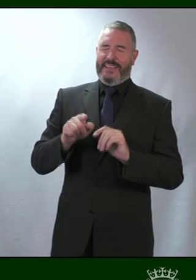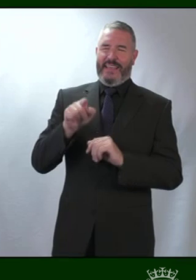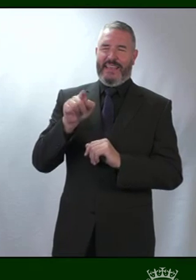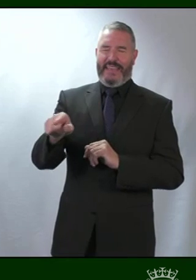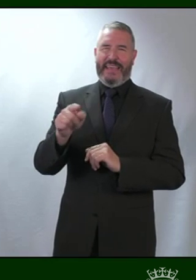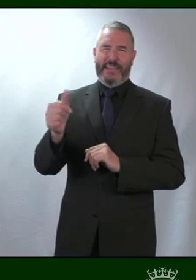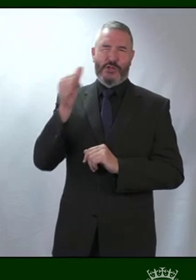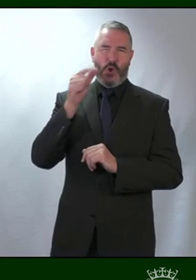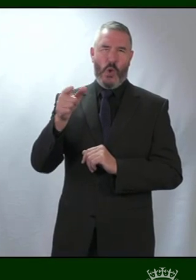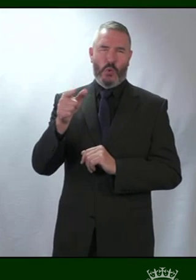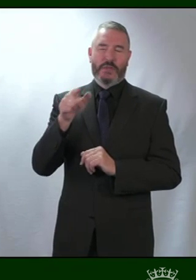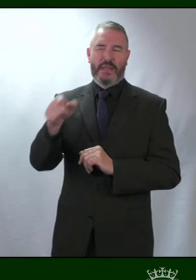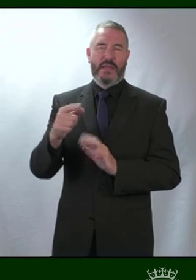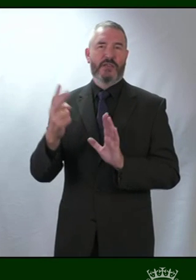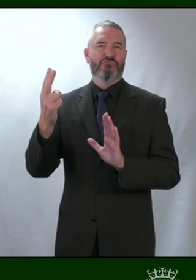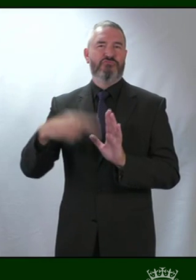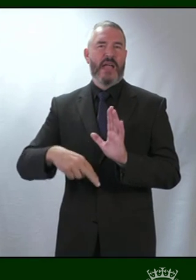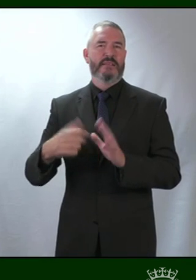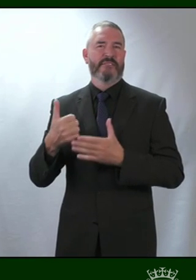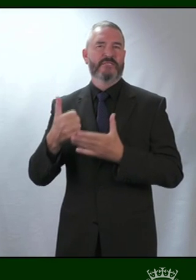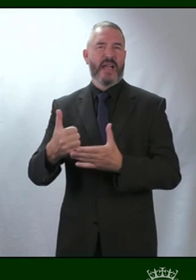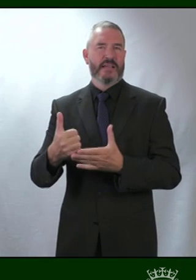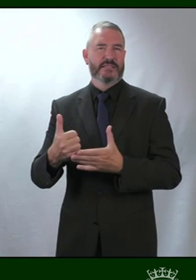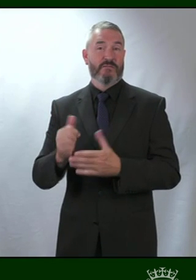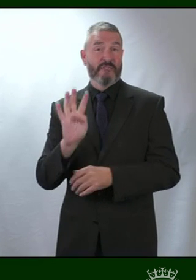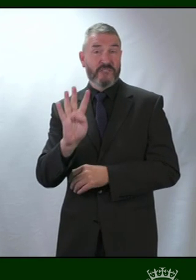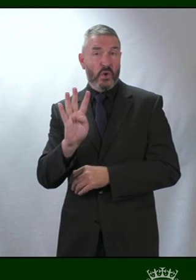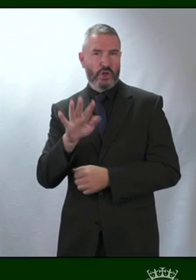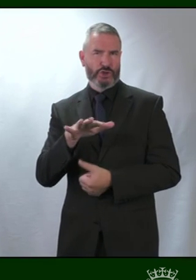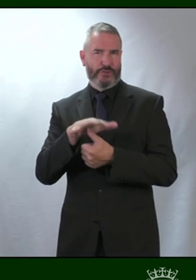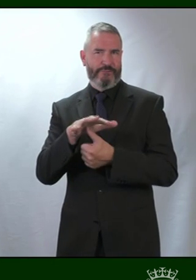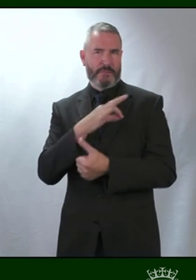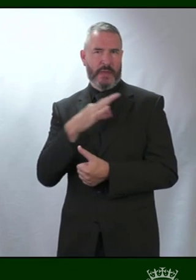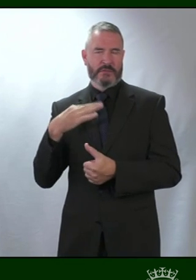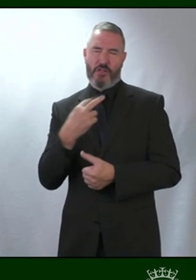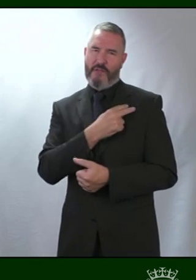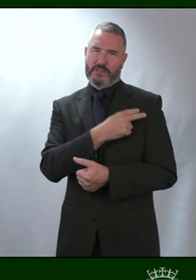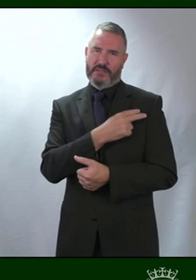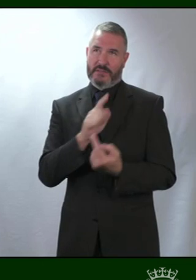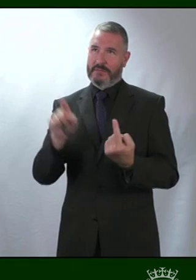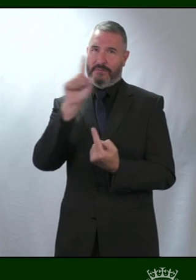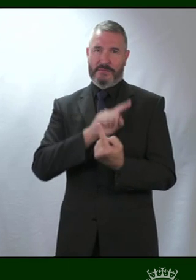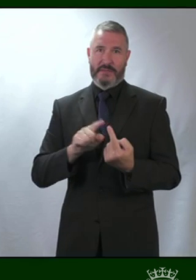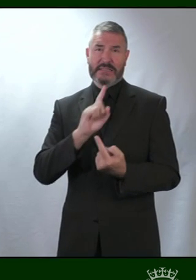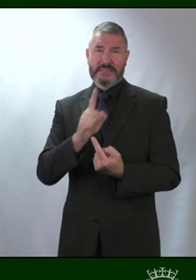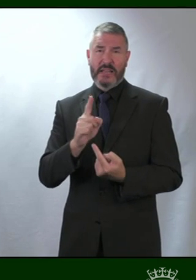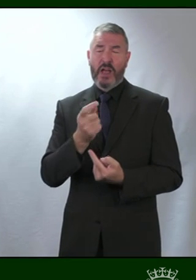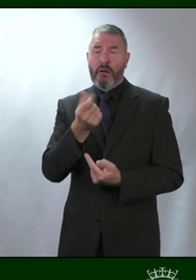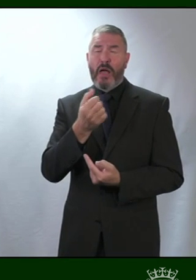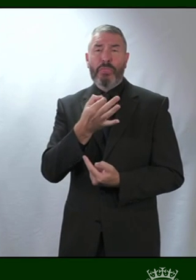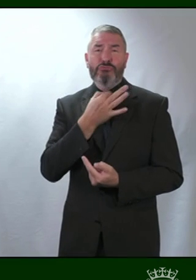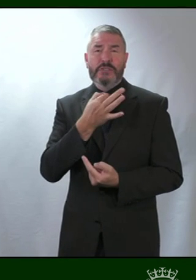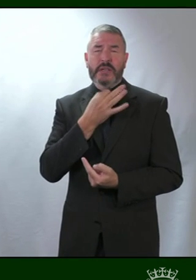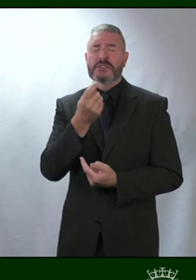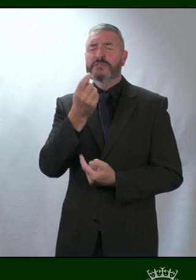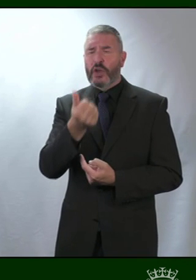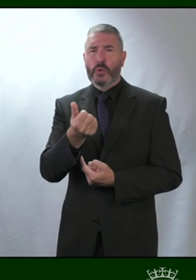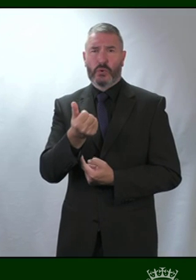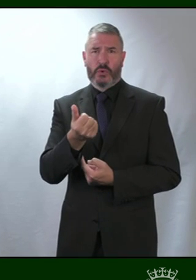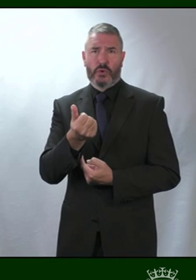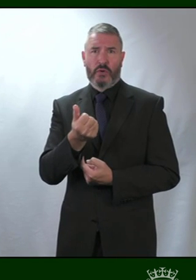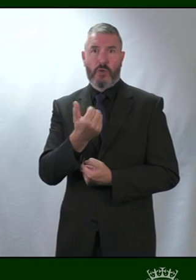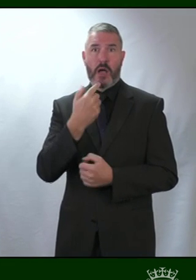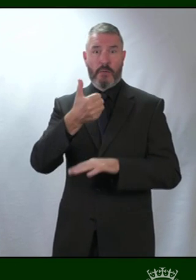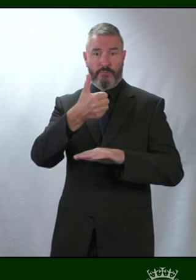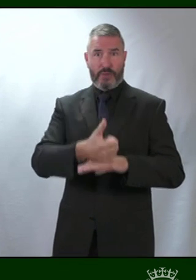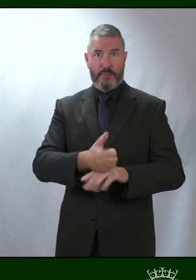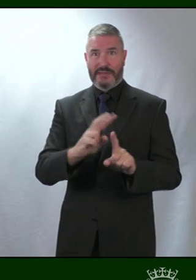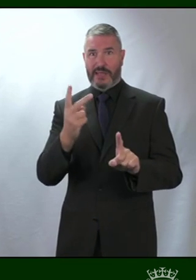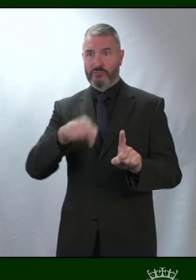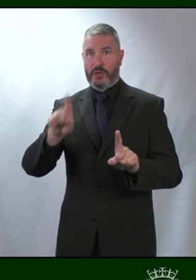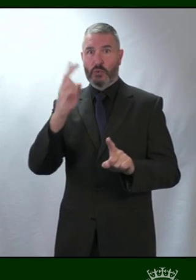Come on: the right hon. and learned Gentleman knows perfectly well—or he will have read the advice from the four chief medical officers—that there is an exceptionally small risk to children of primary and secondary school age from this disease.